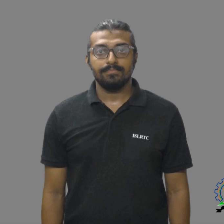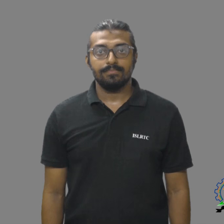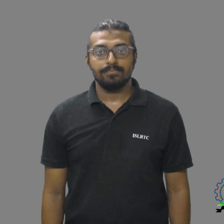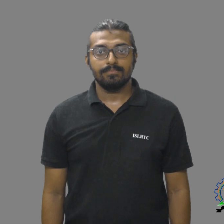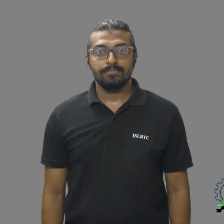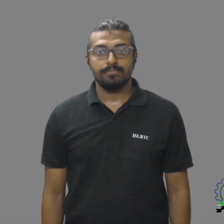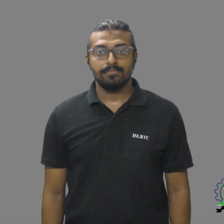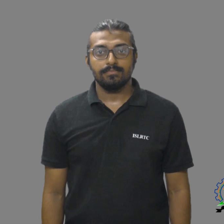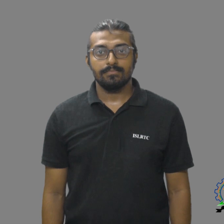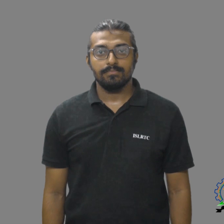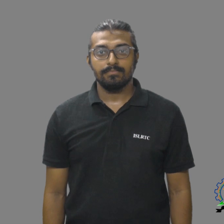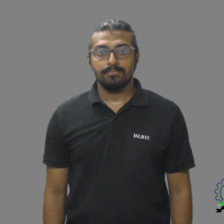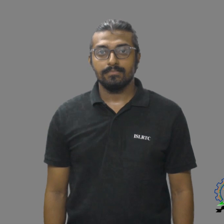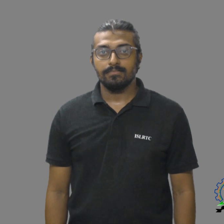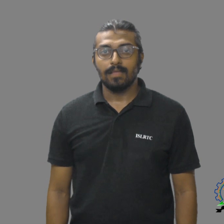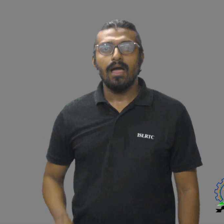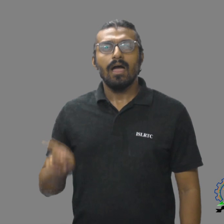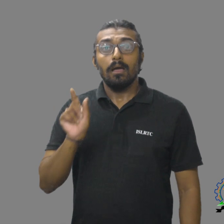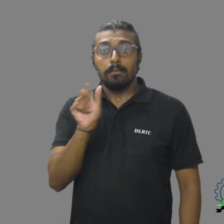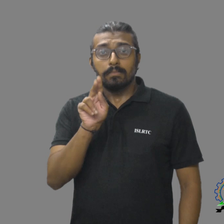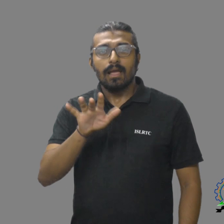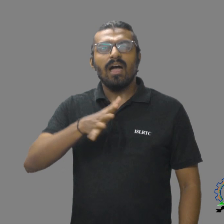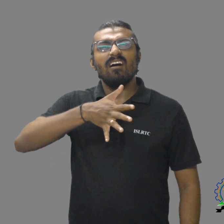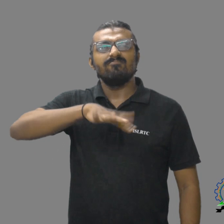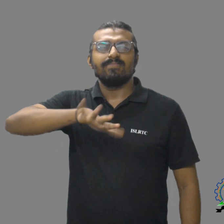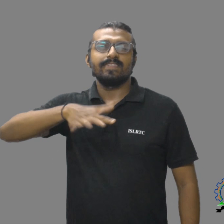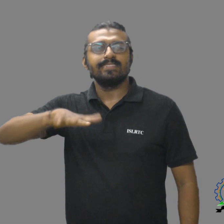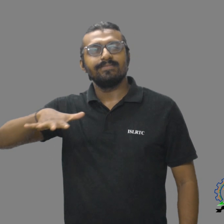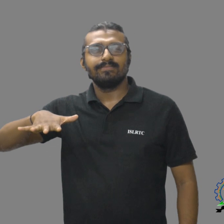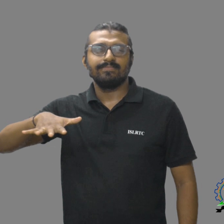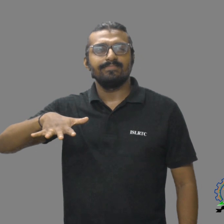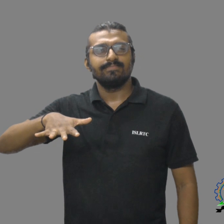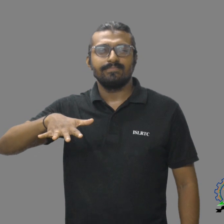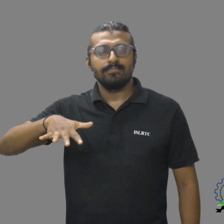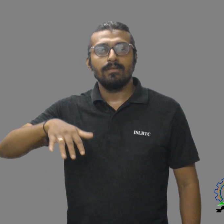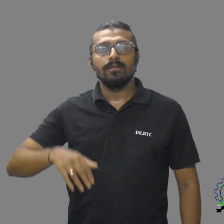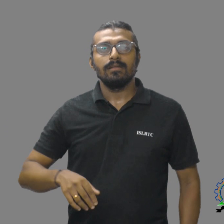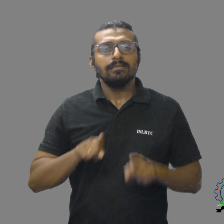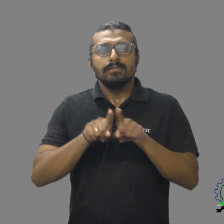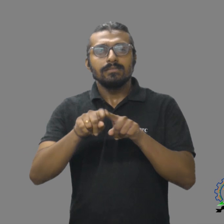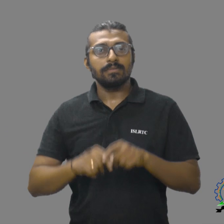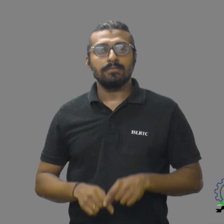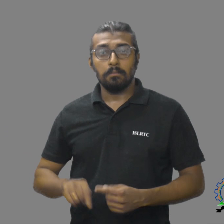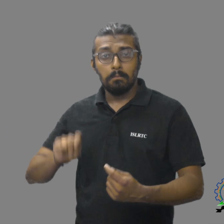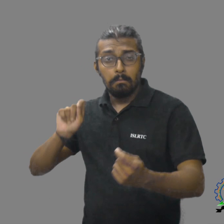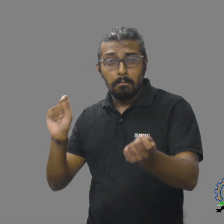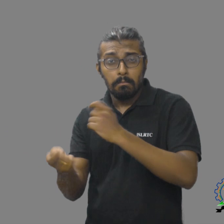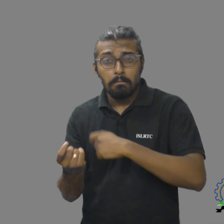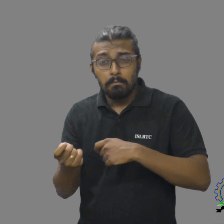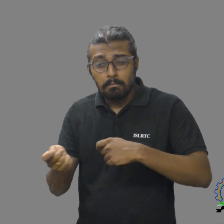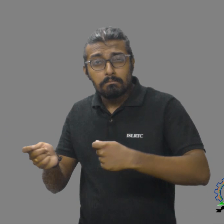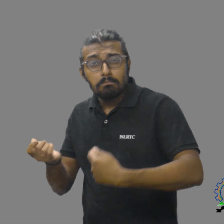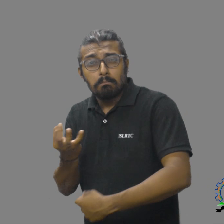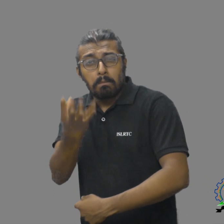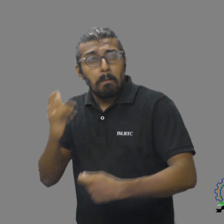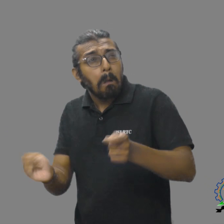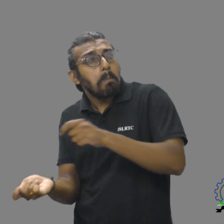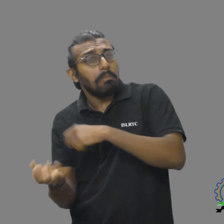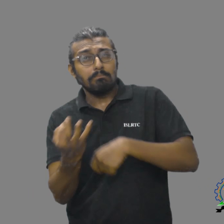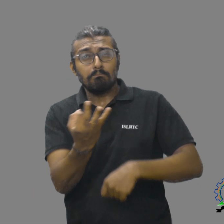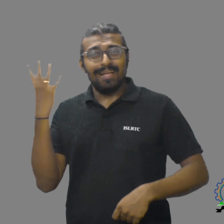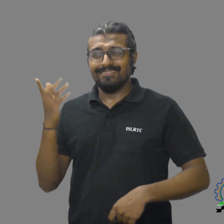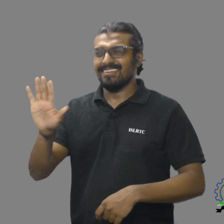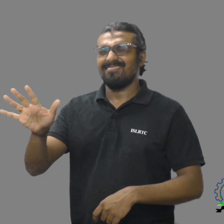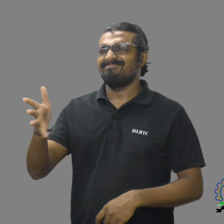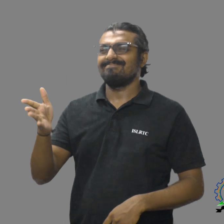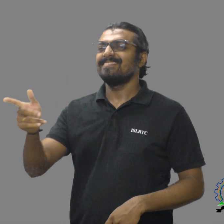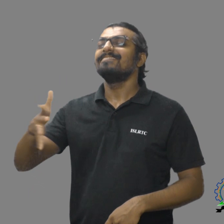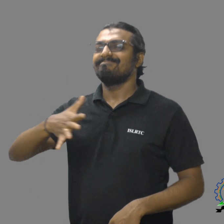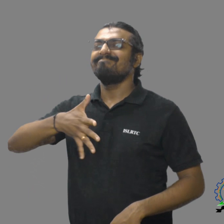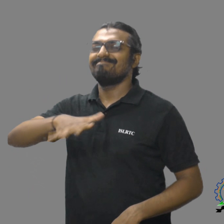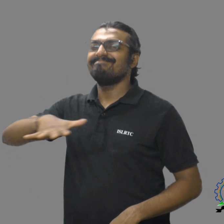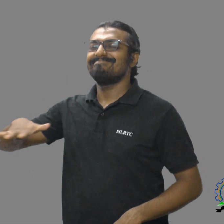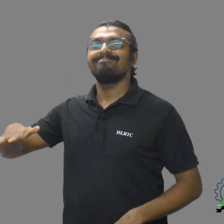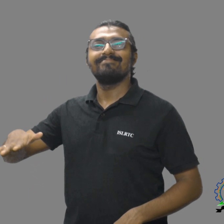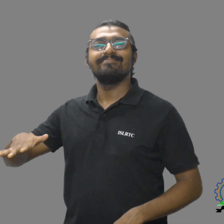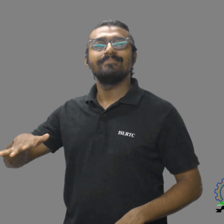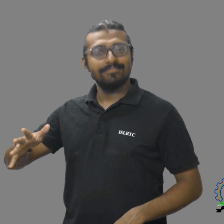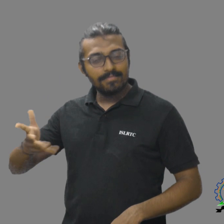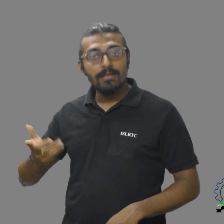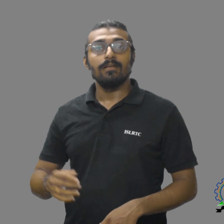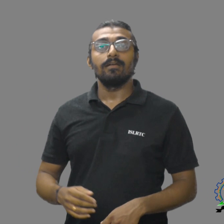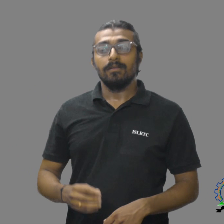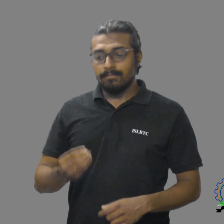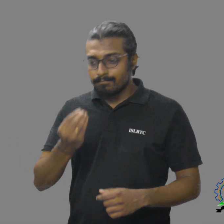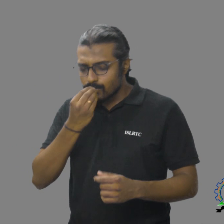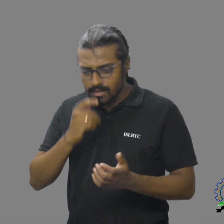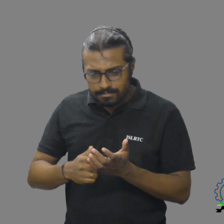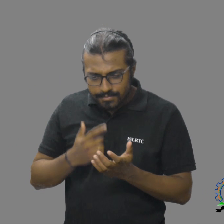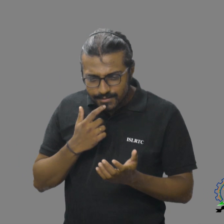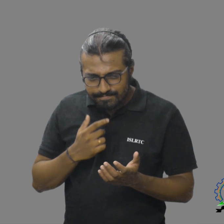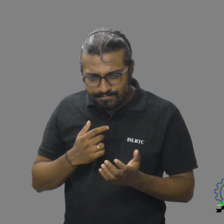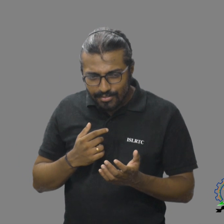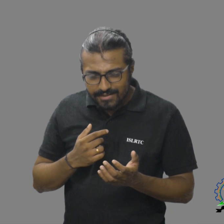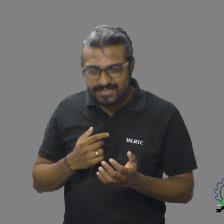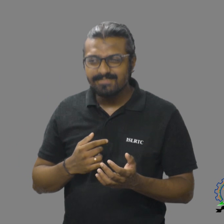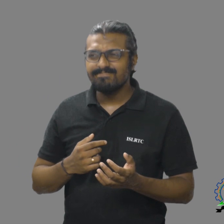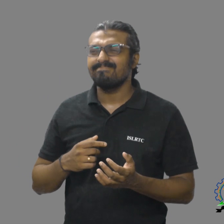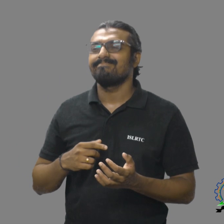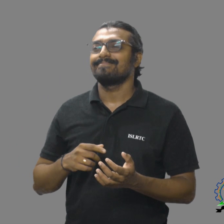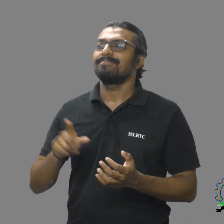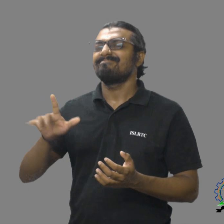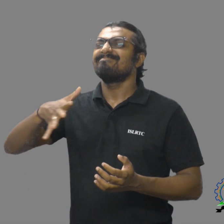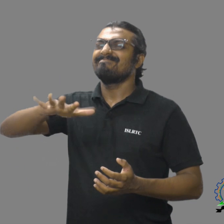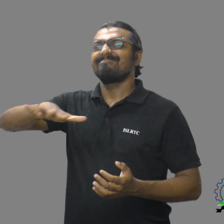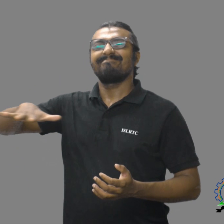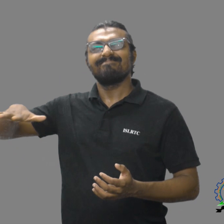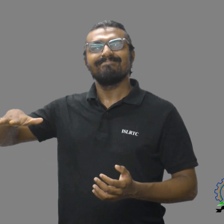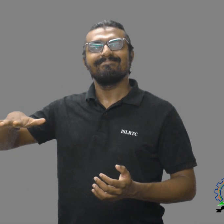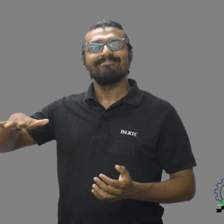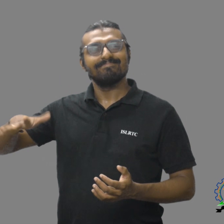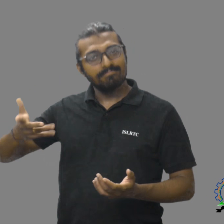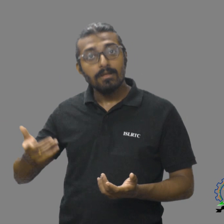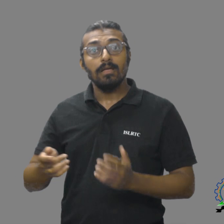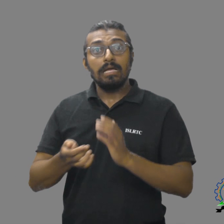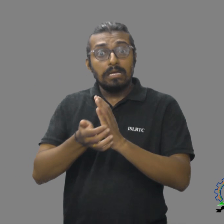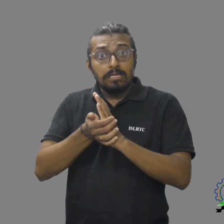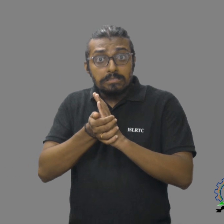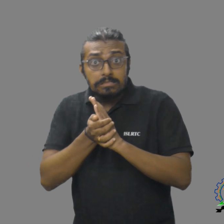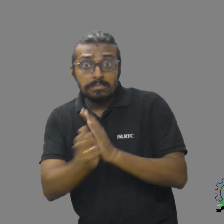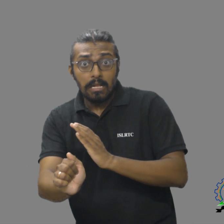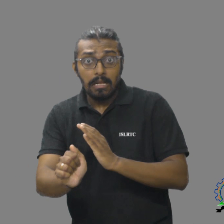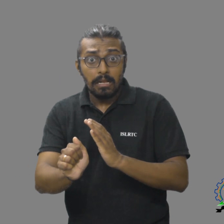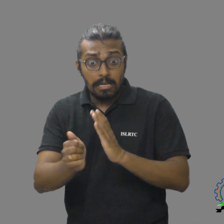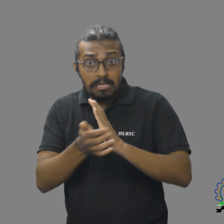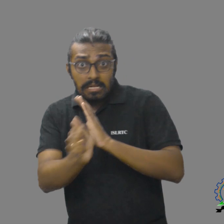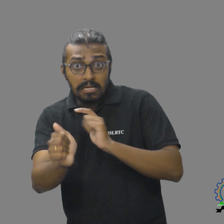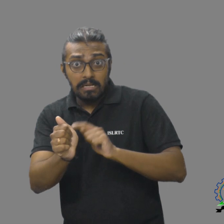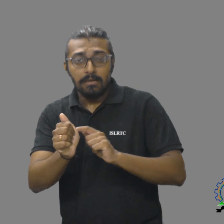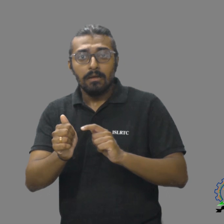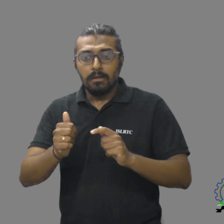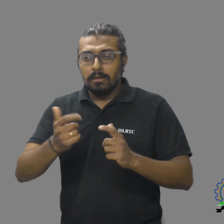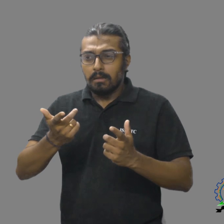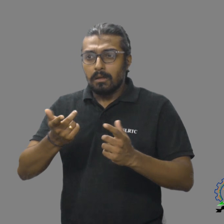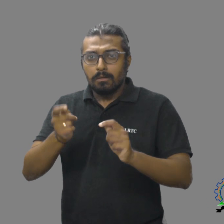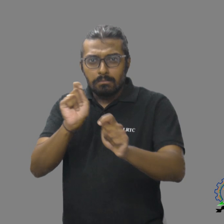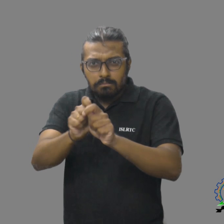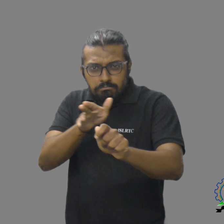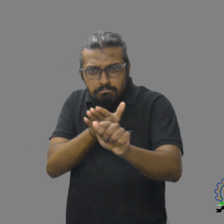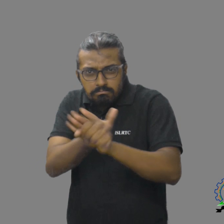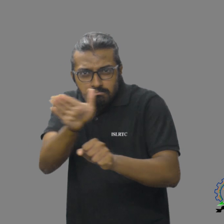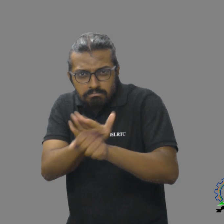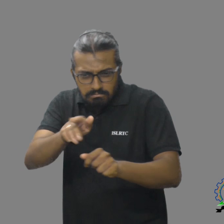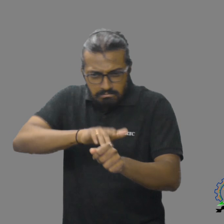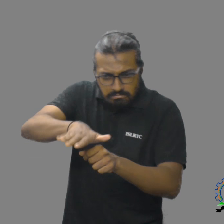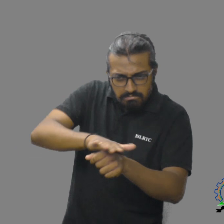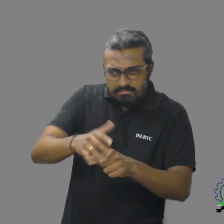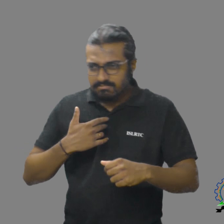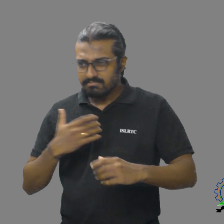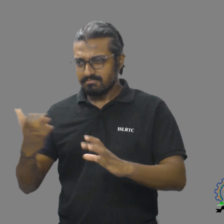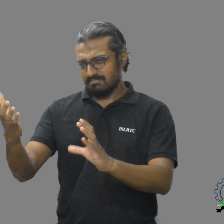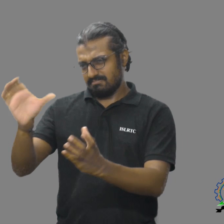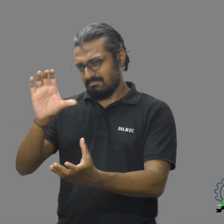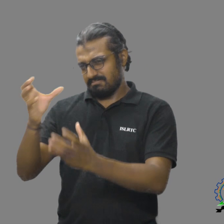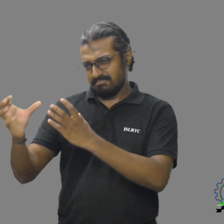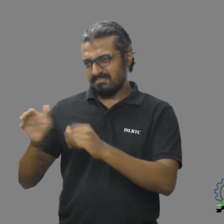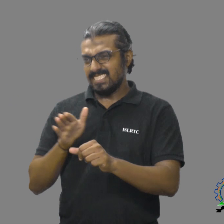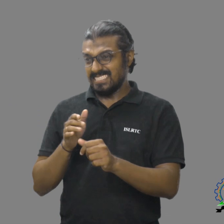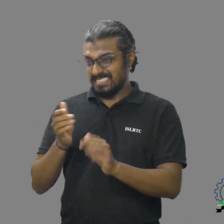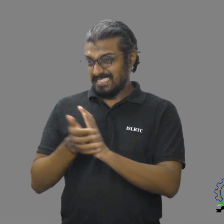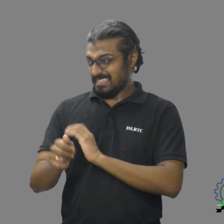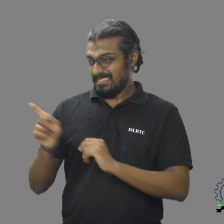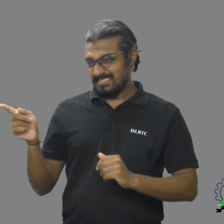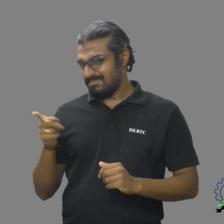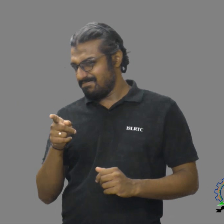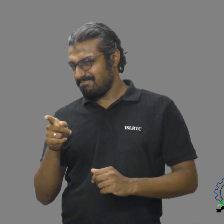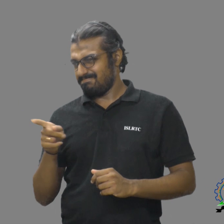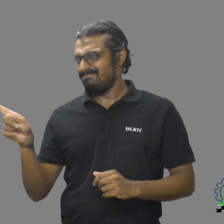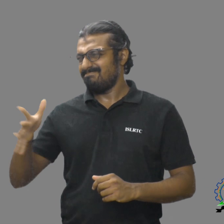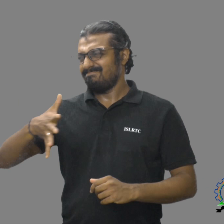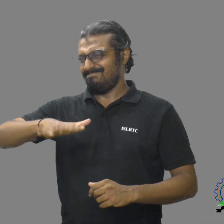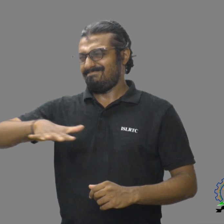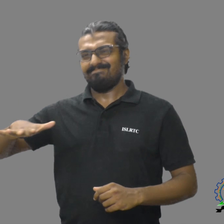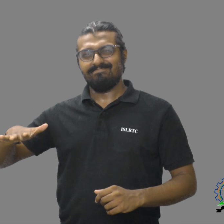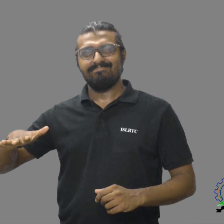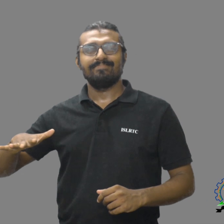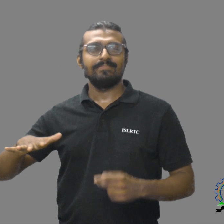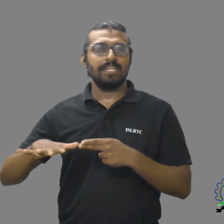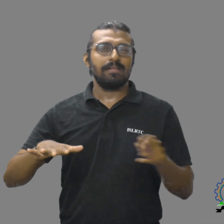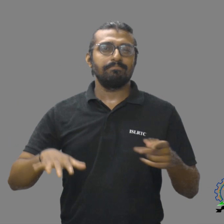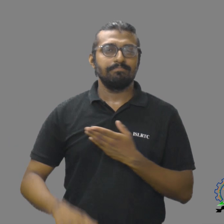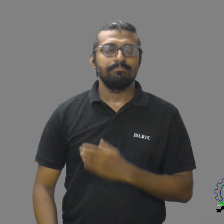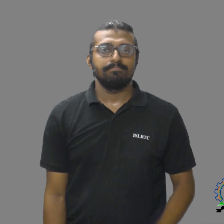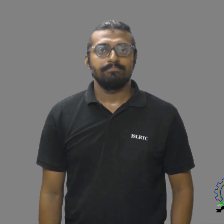Mediocre Average